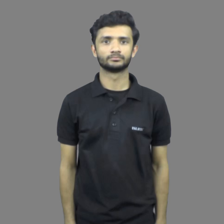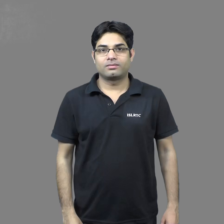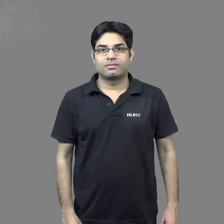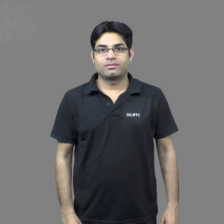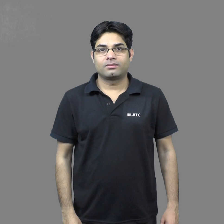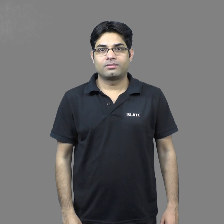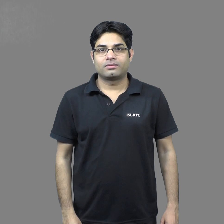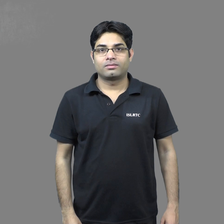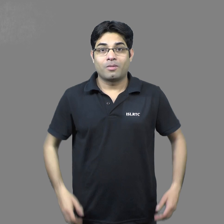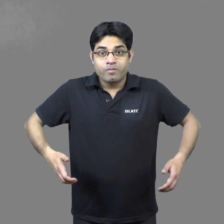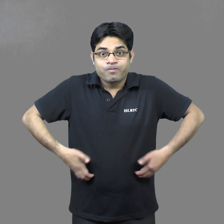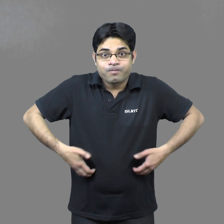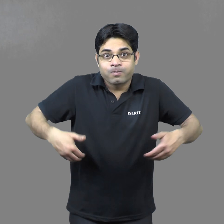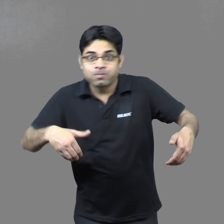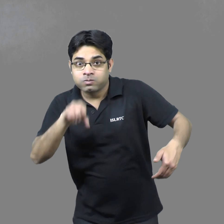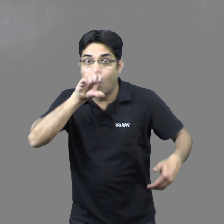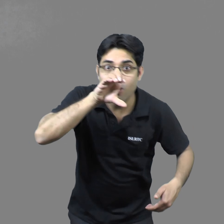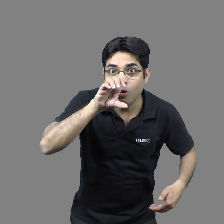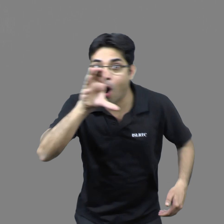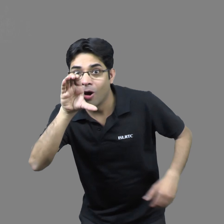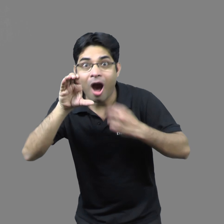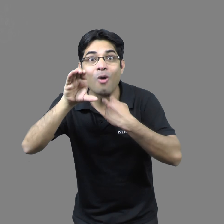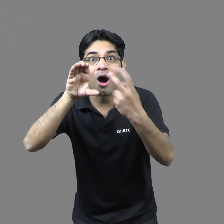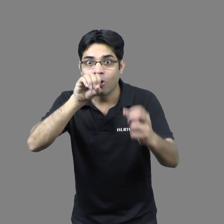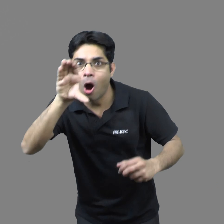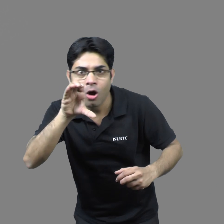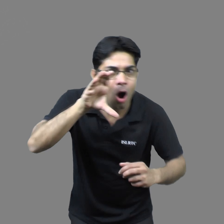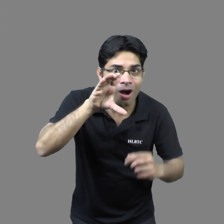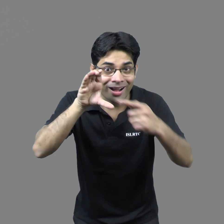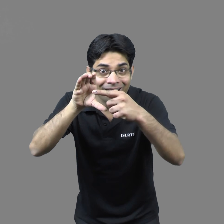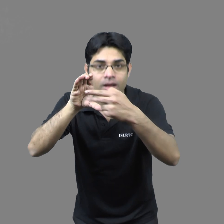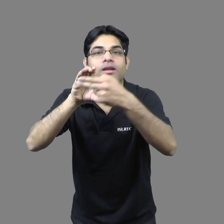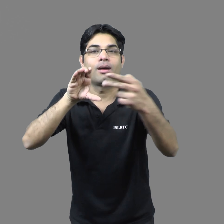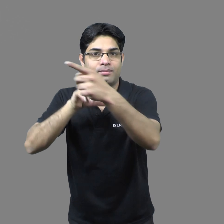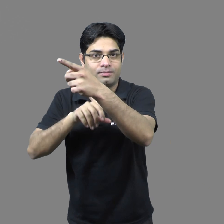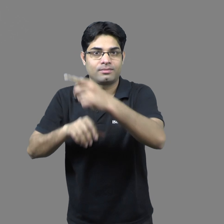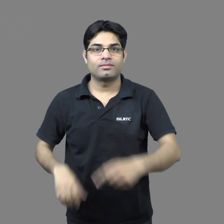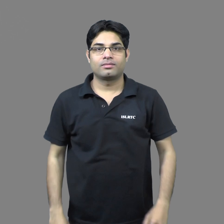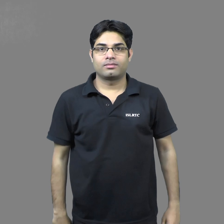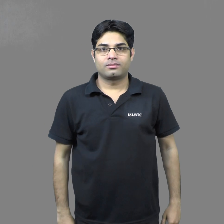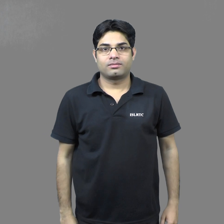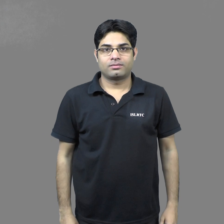Scream Chatter (Monkey)